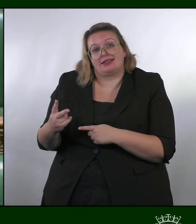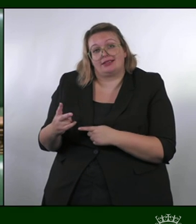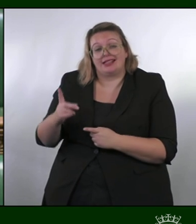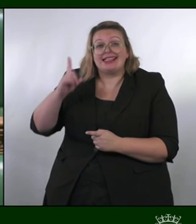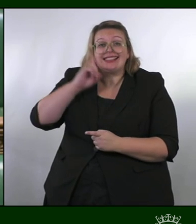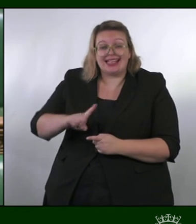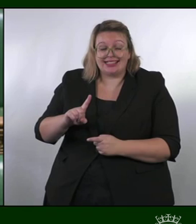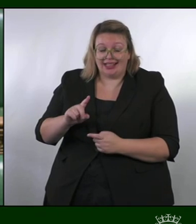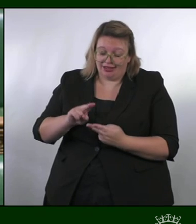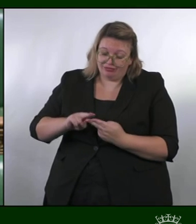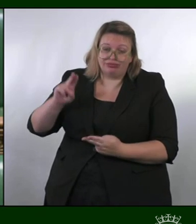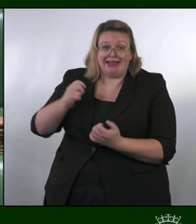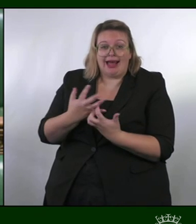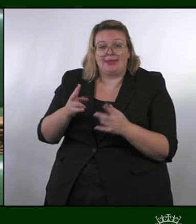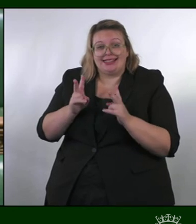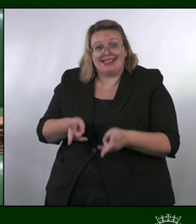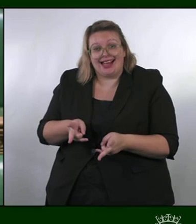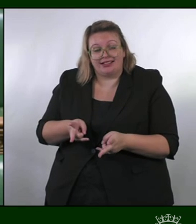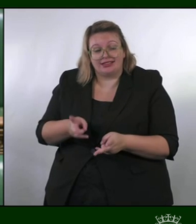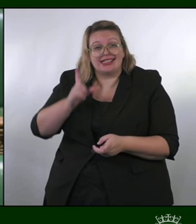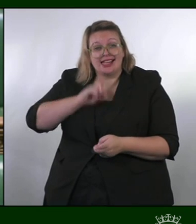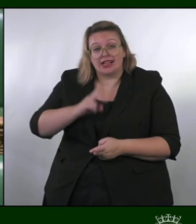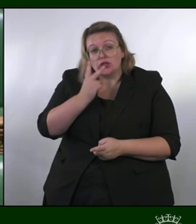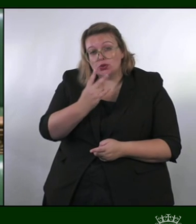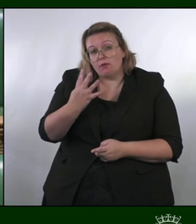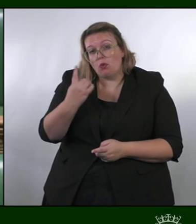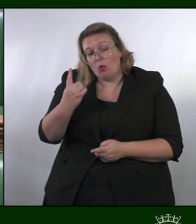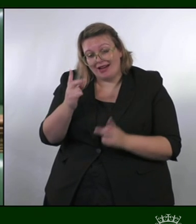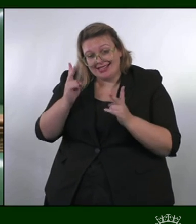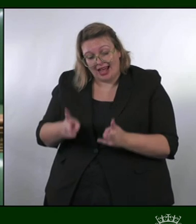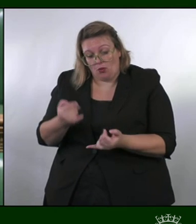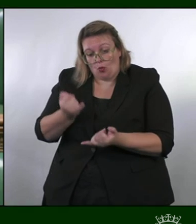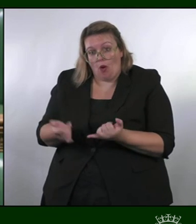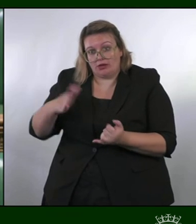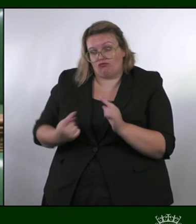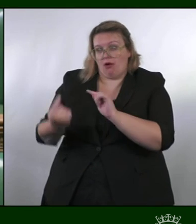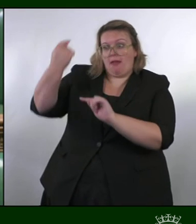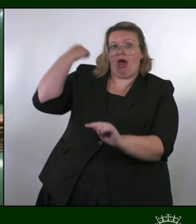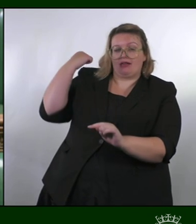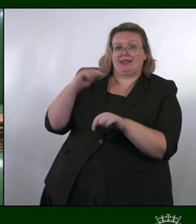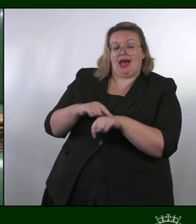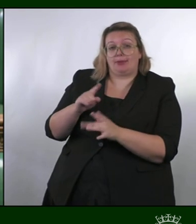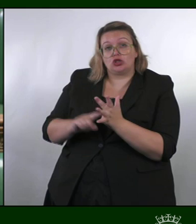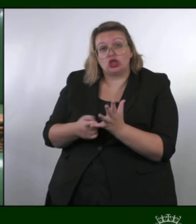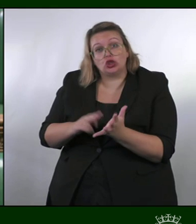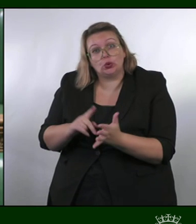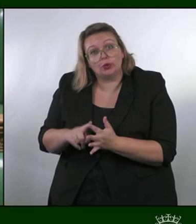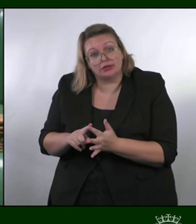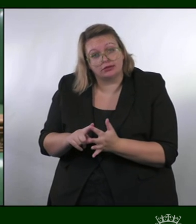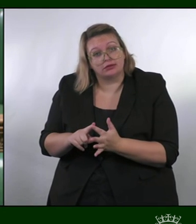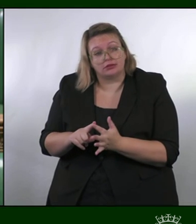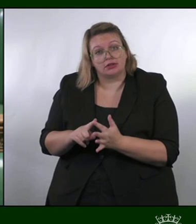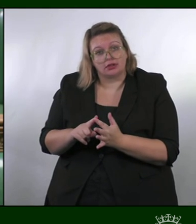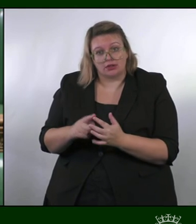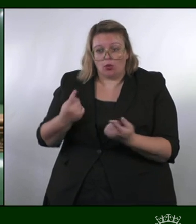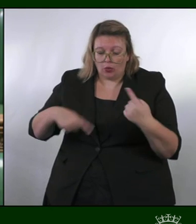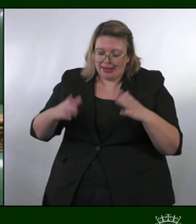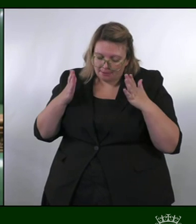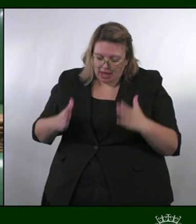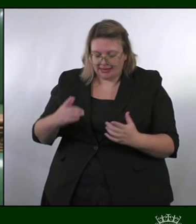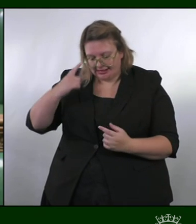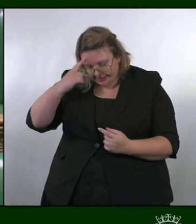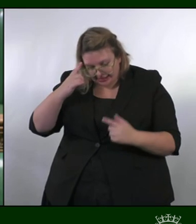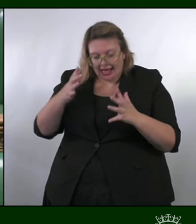The Prime Minister at the Dispatch Box earlier talked about hospital admissions, so could the Minister tell us what level hospital admissions need to come down to for an area to exit lockdown?